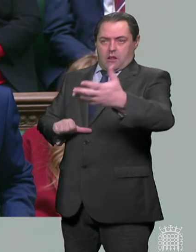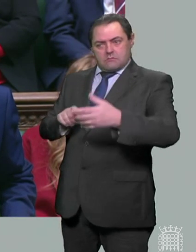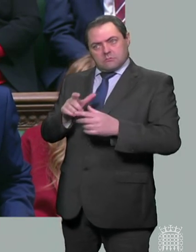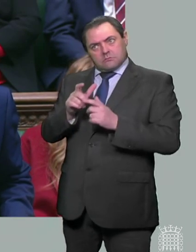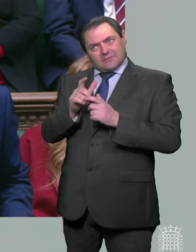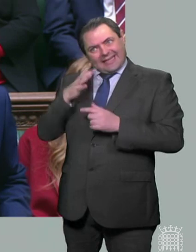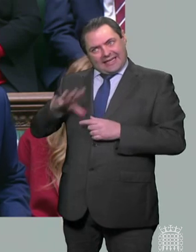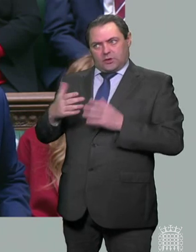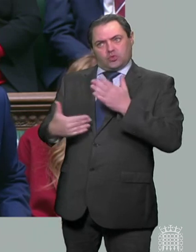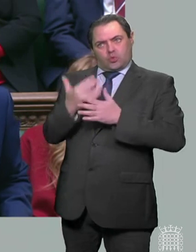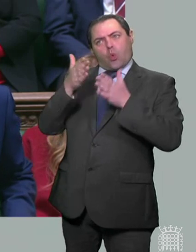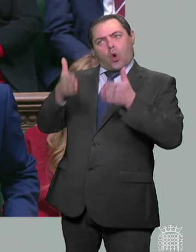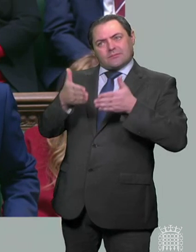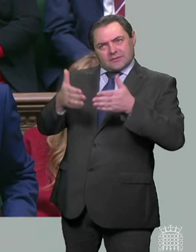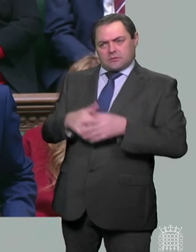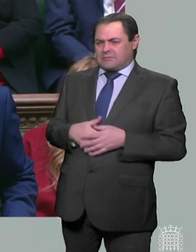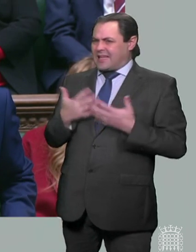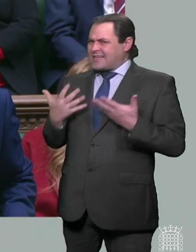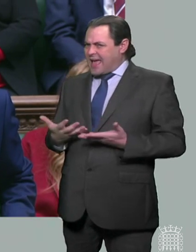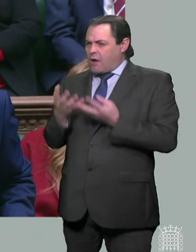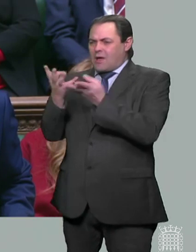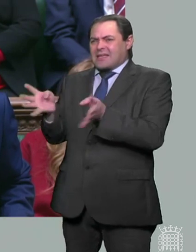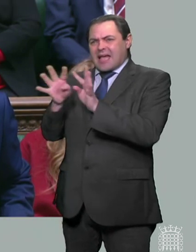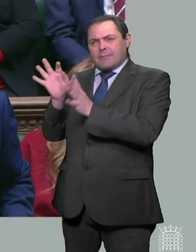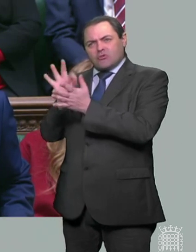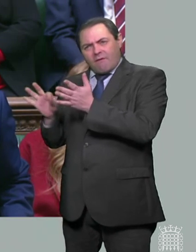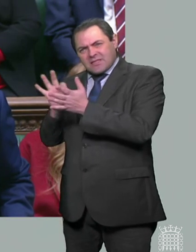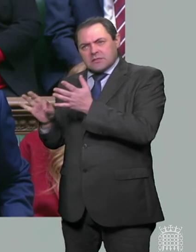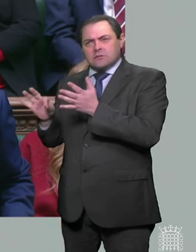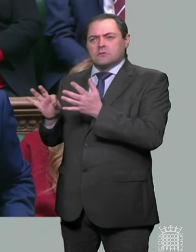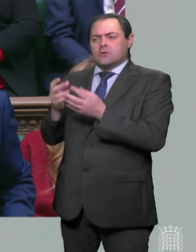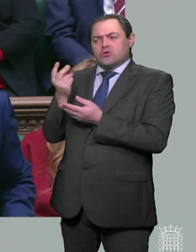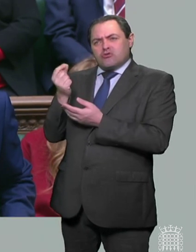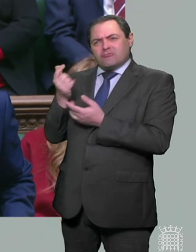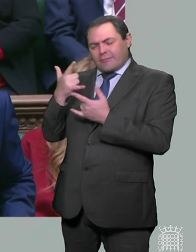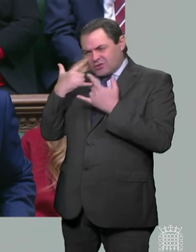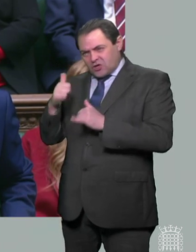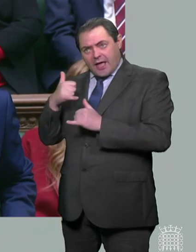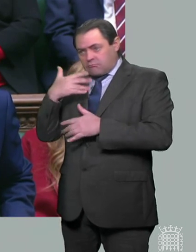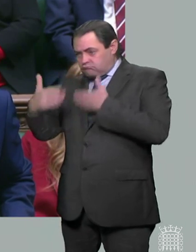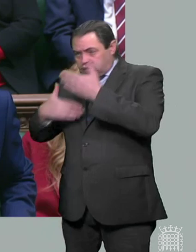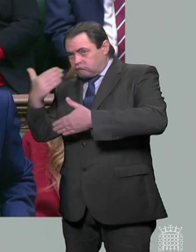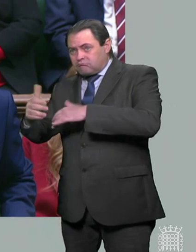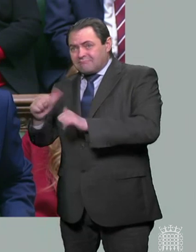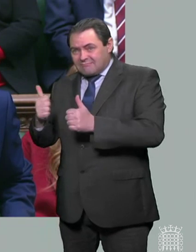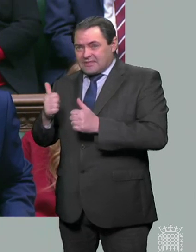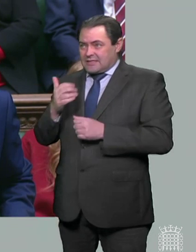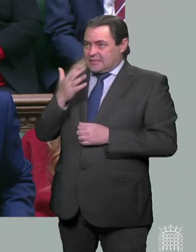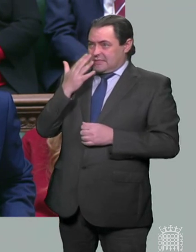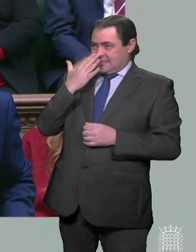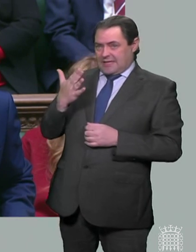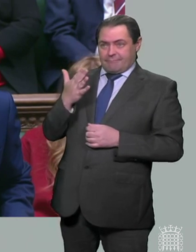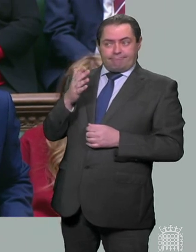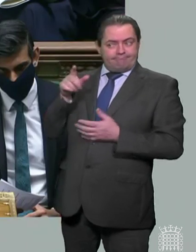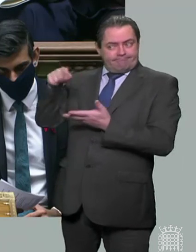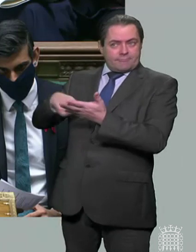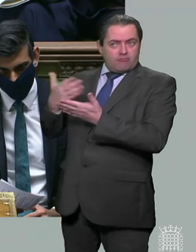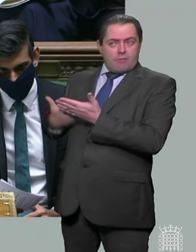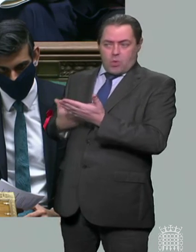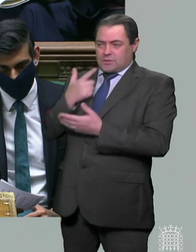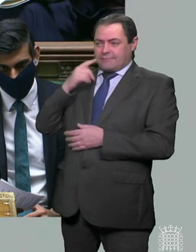The Cabinet Office and the Treasury have checked on progress, and it is reported that they have a reached a damning conclusion.